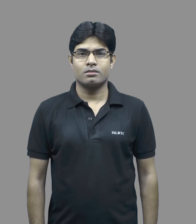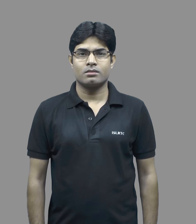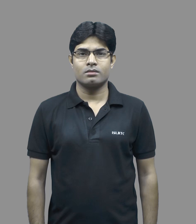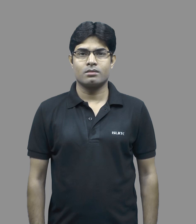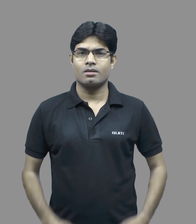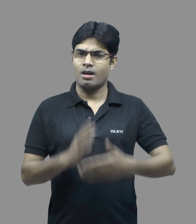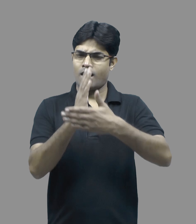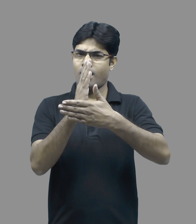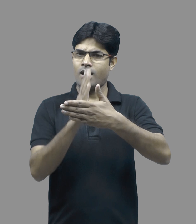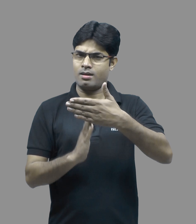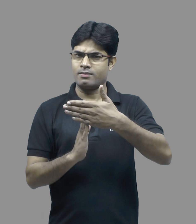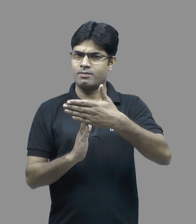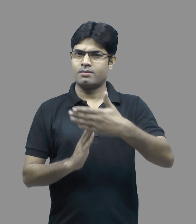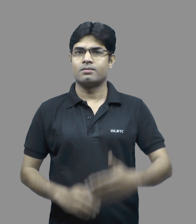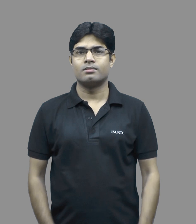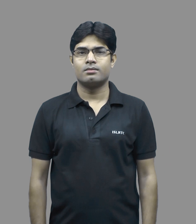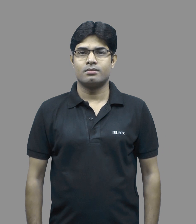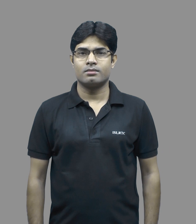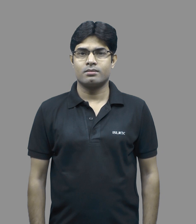Half Part